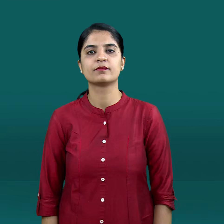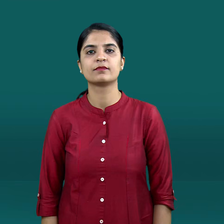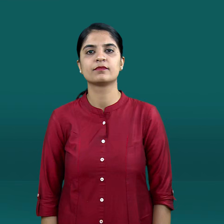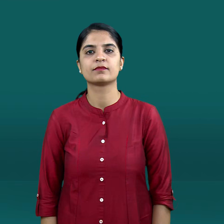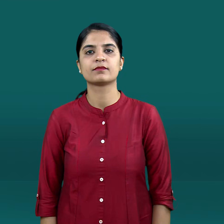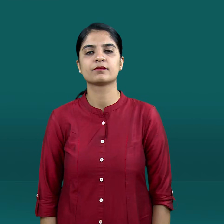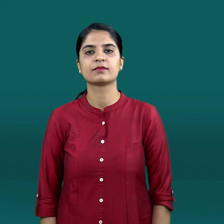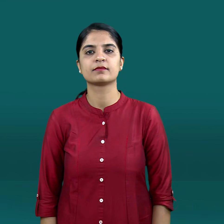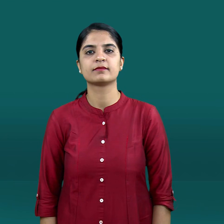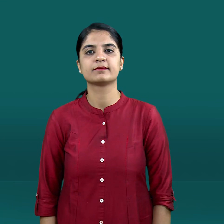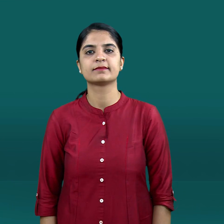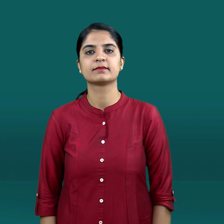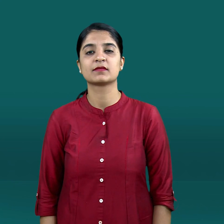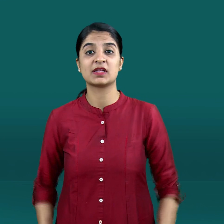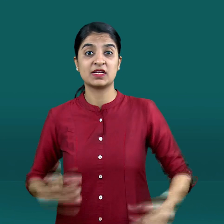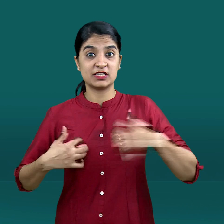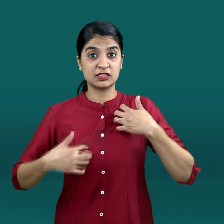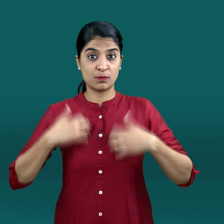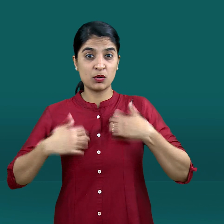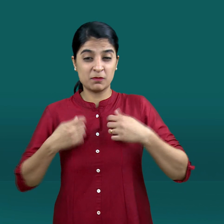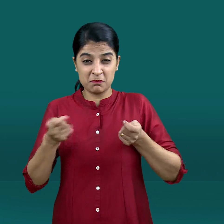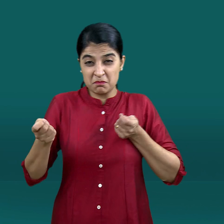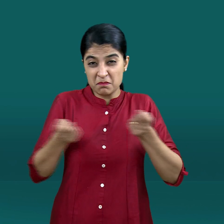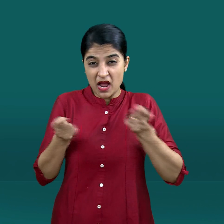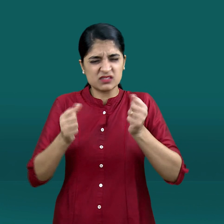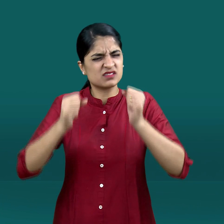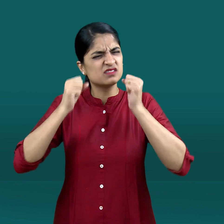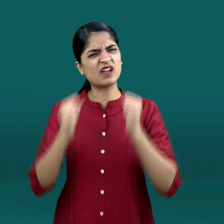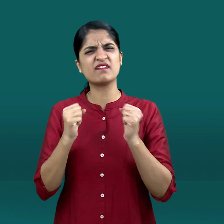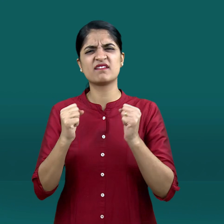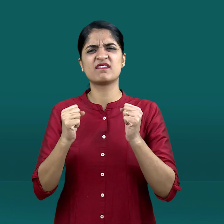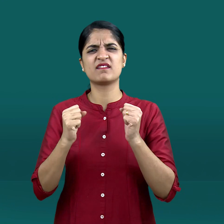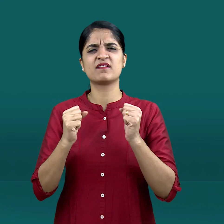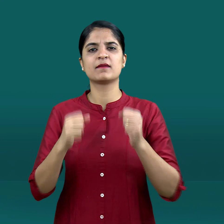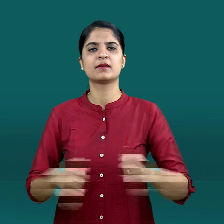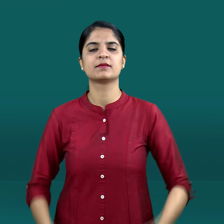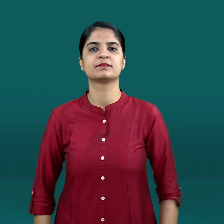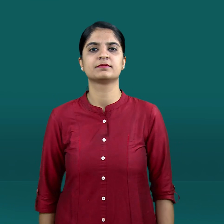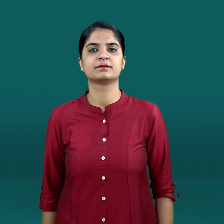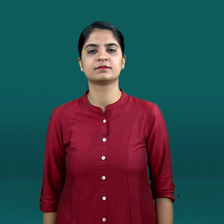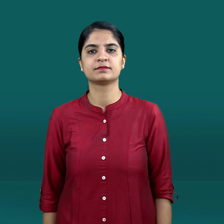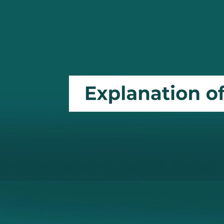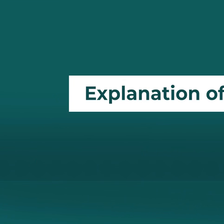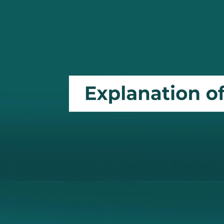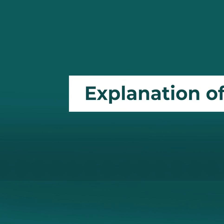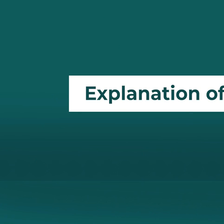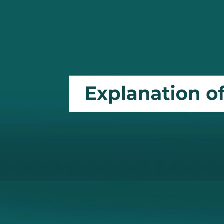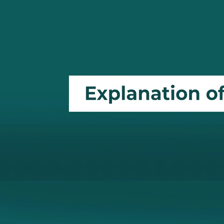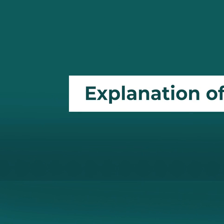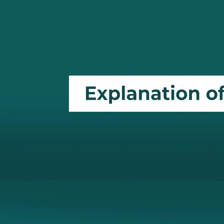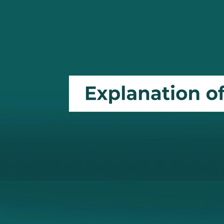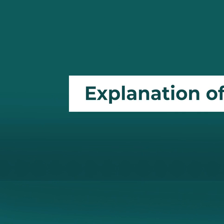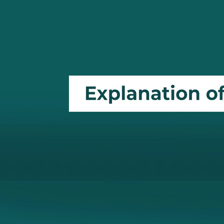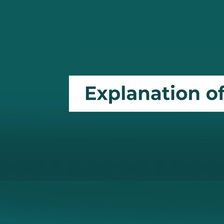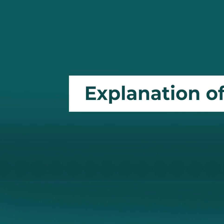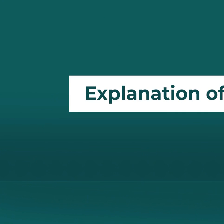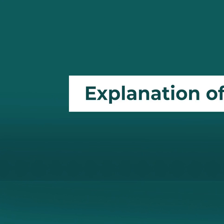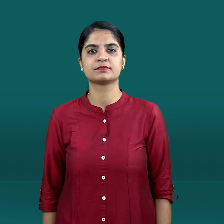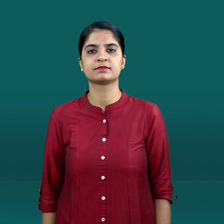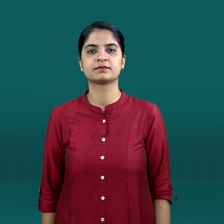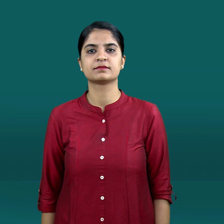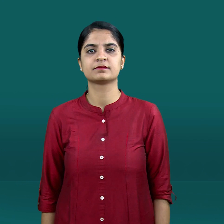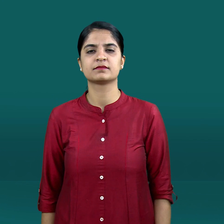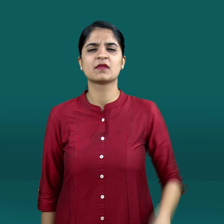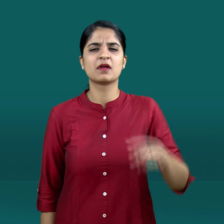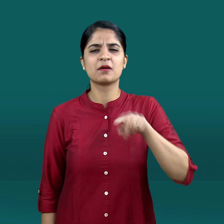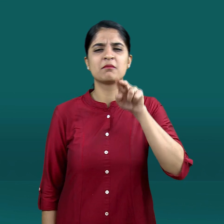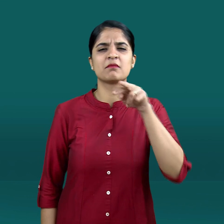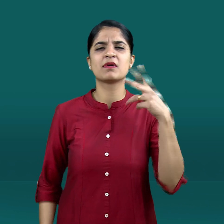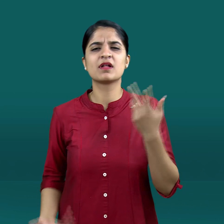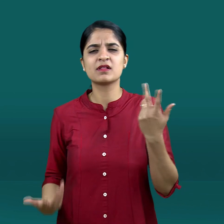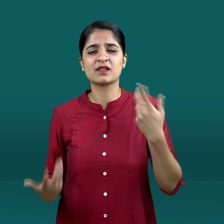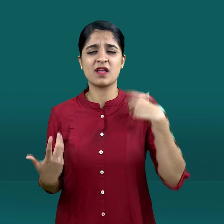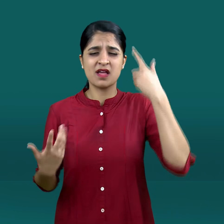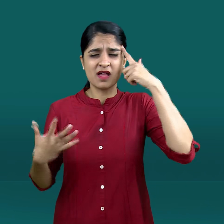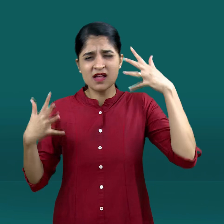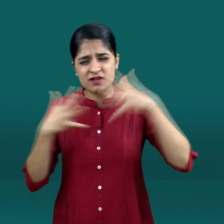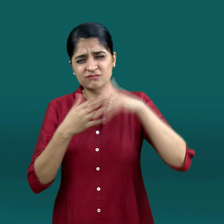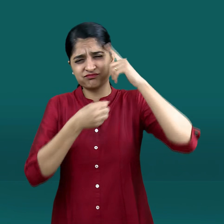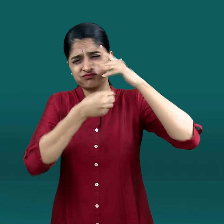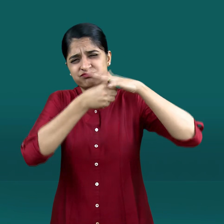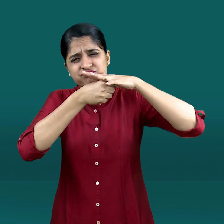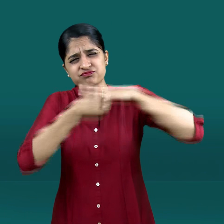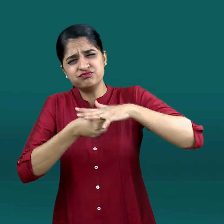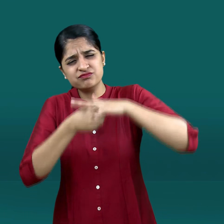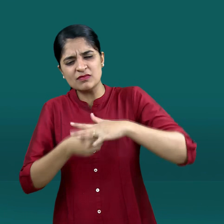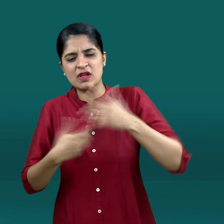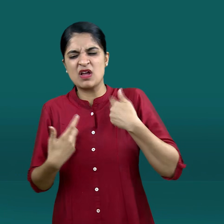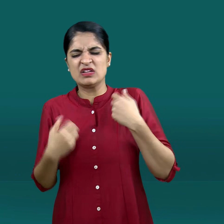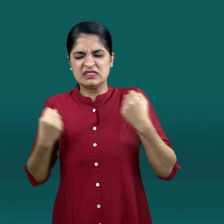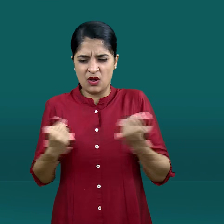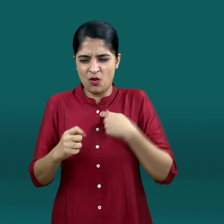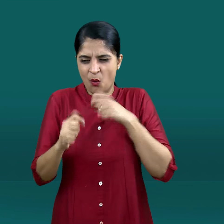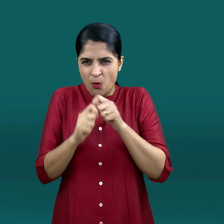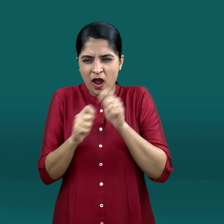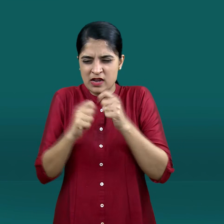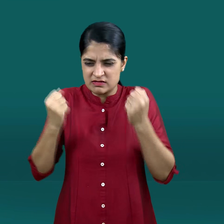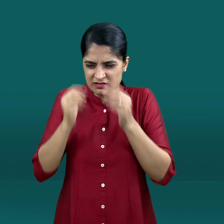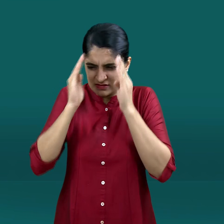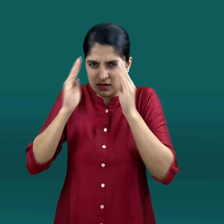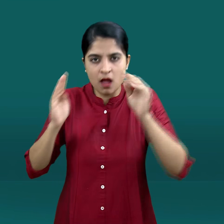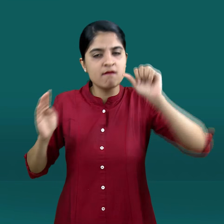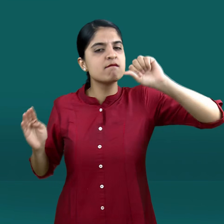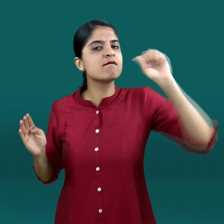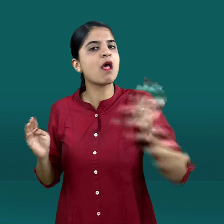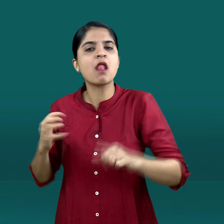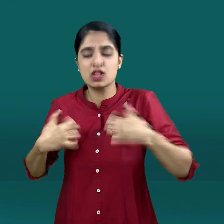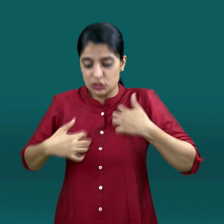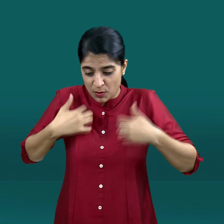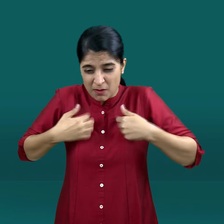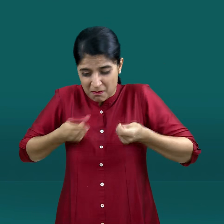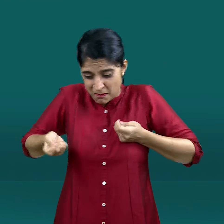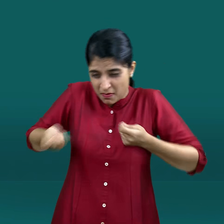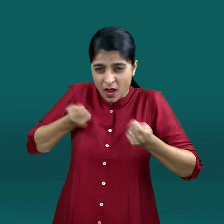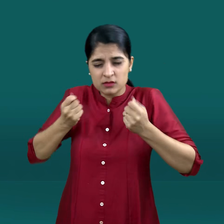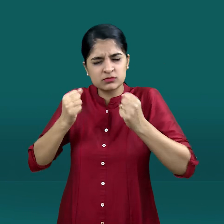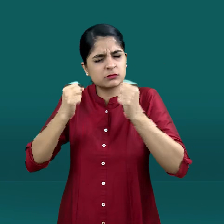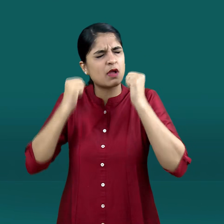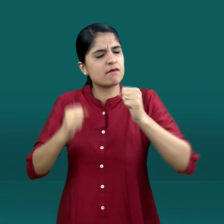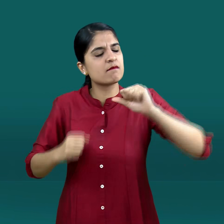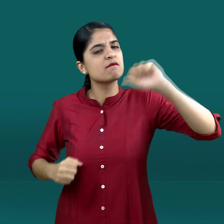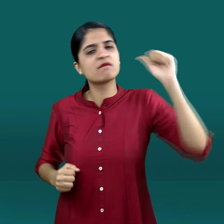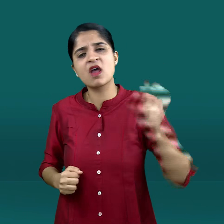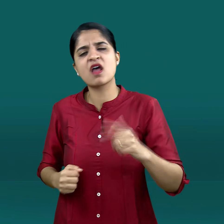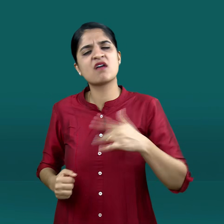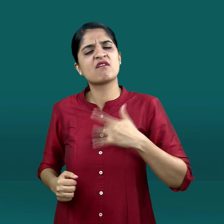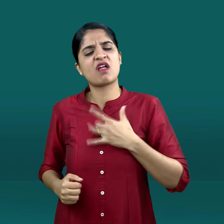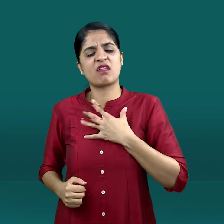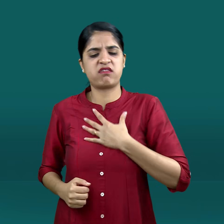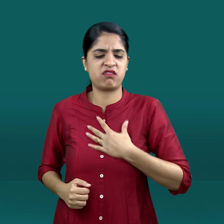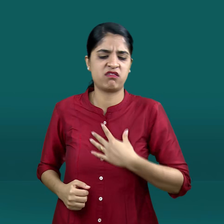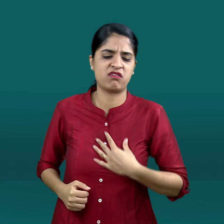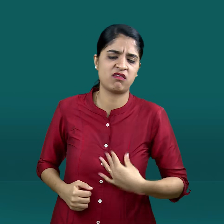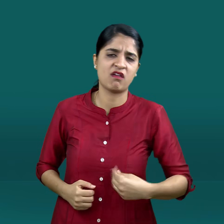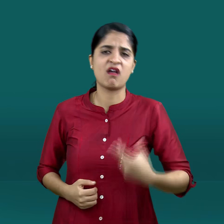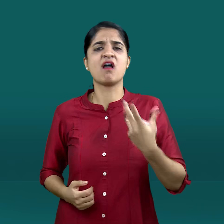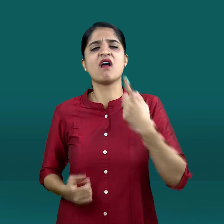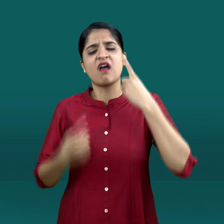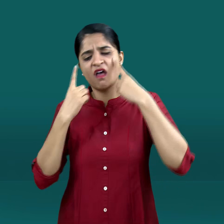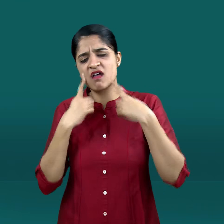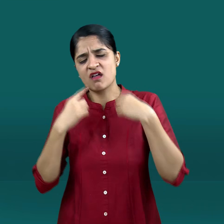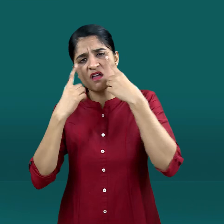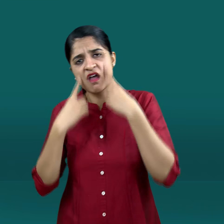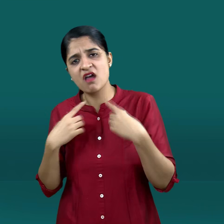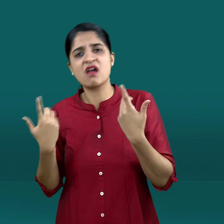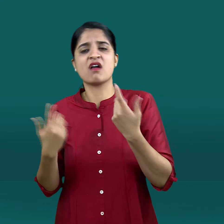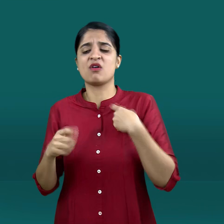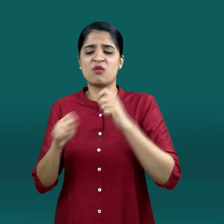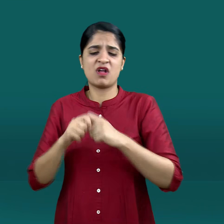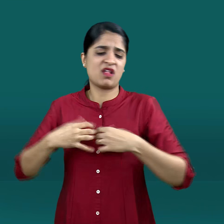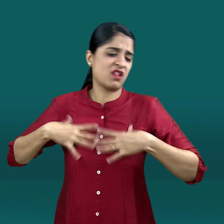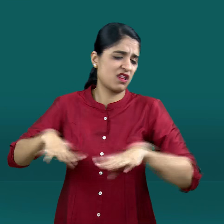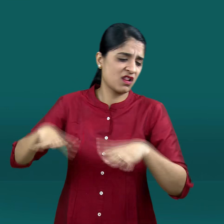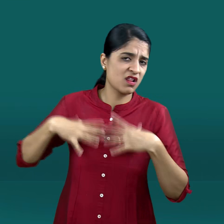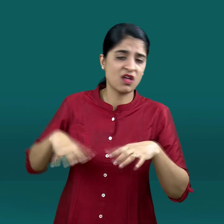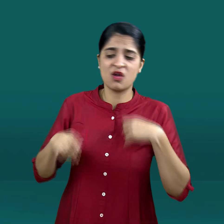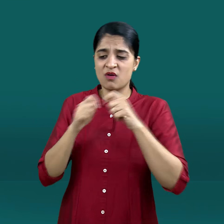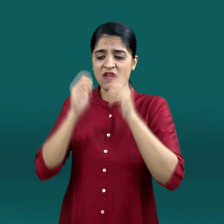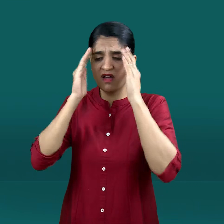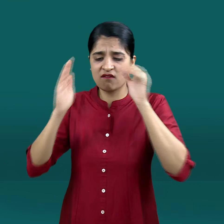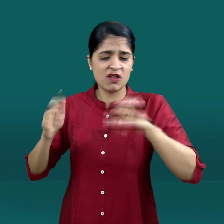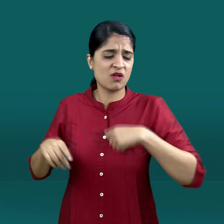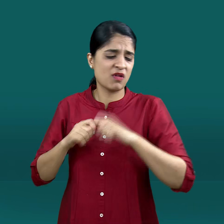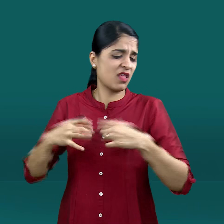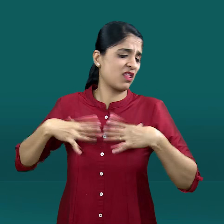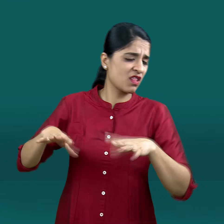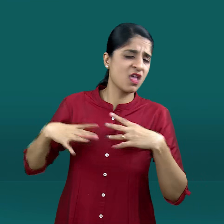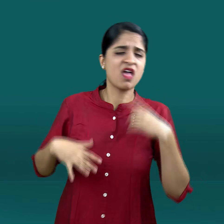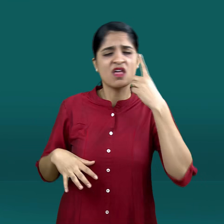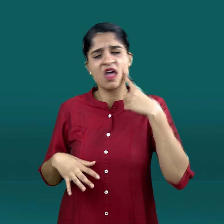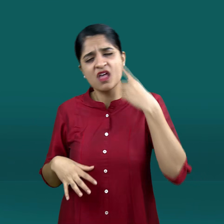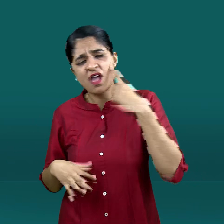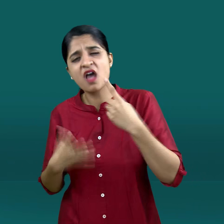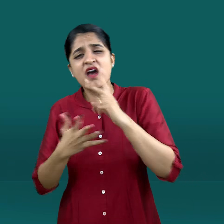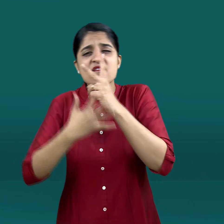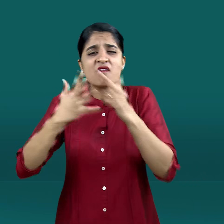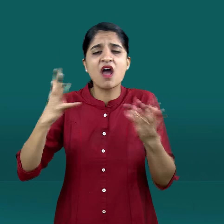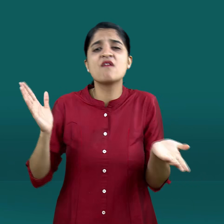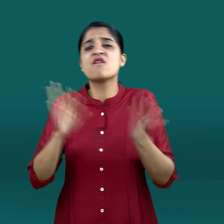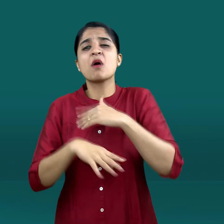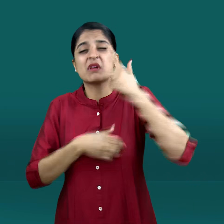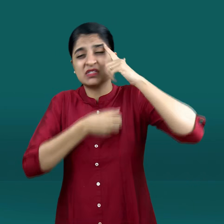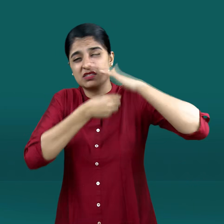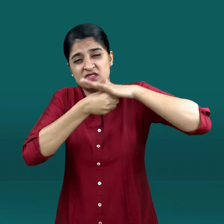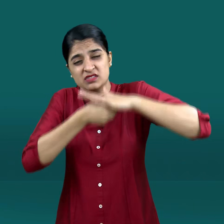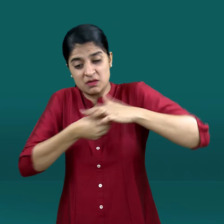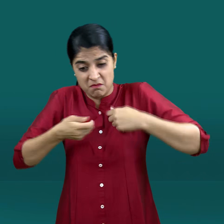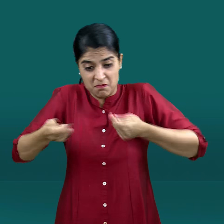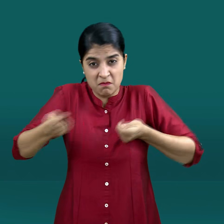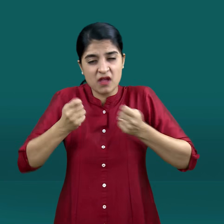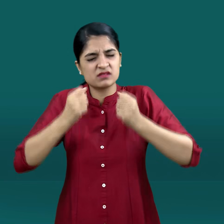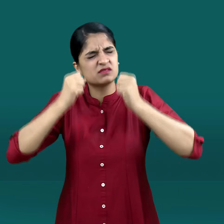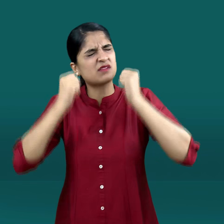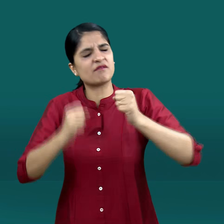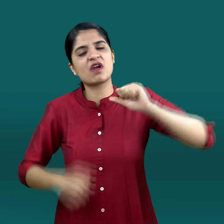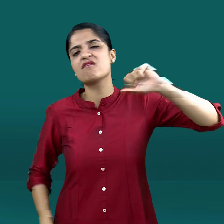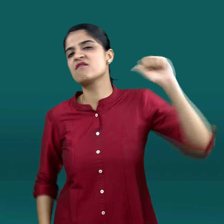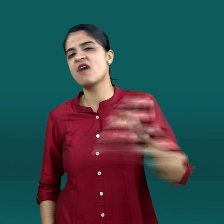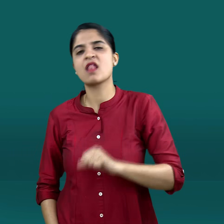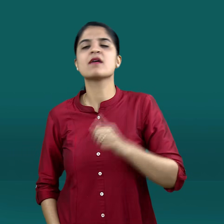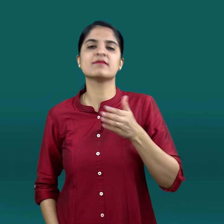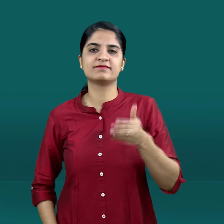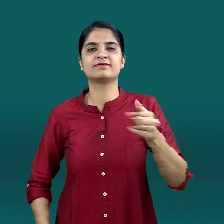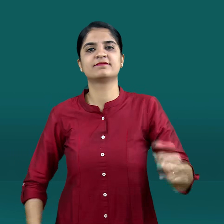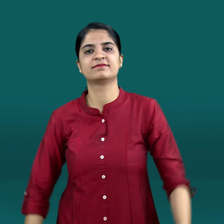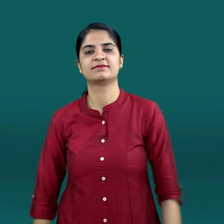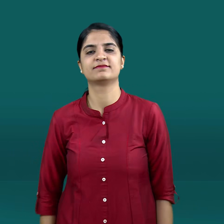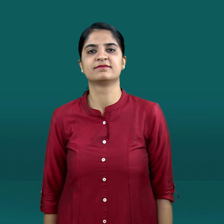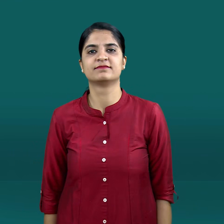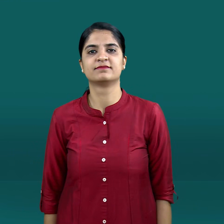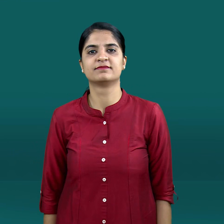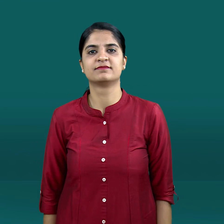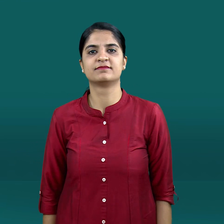Dysregulated